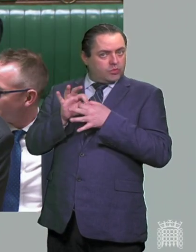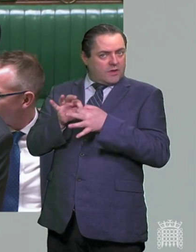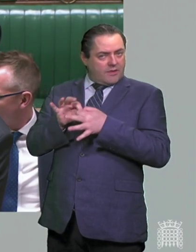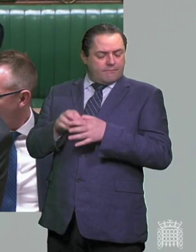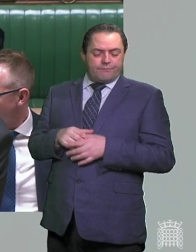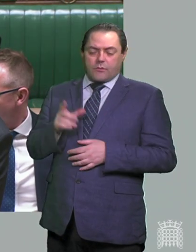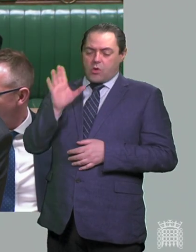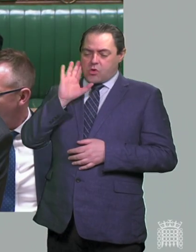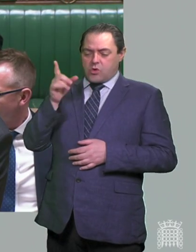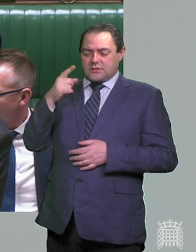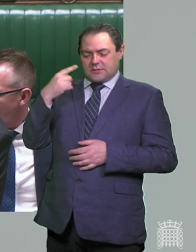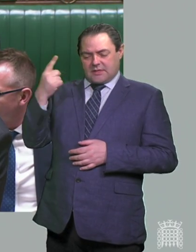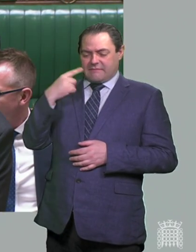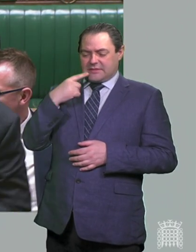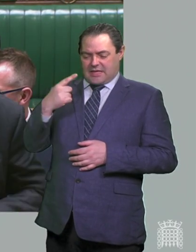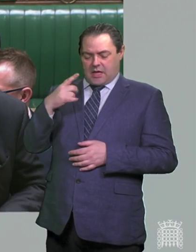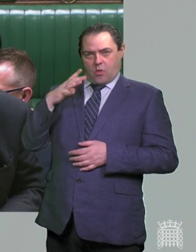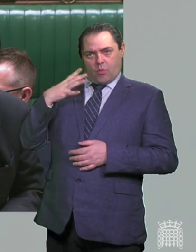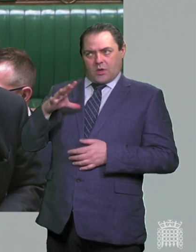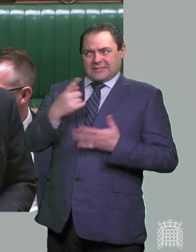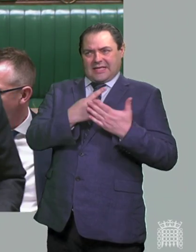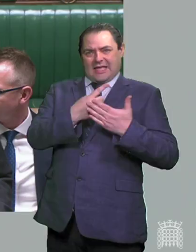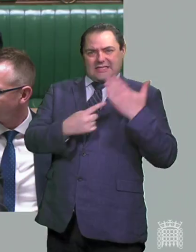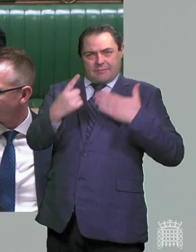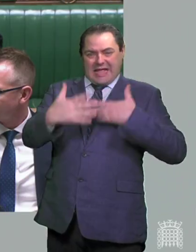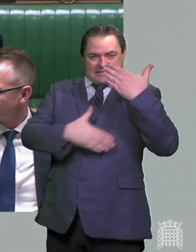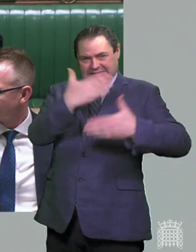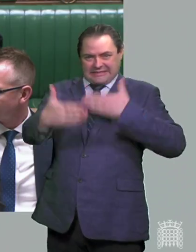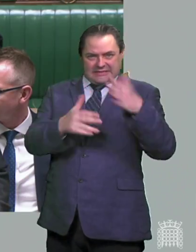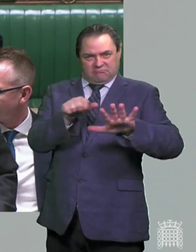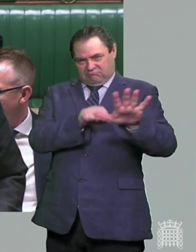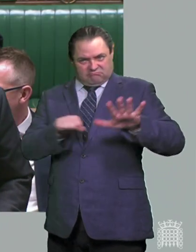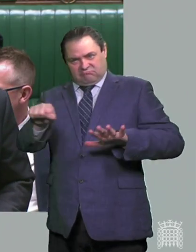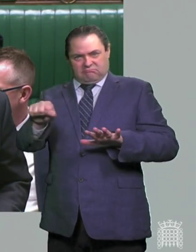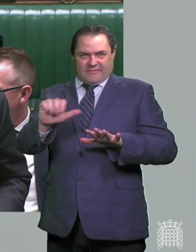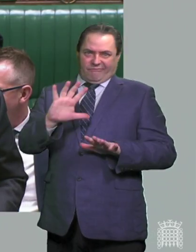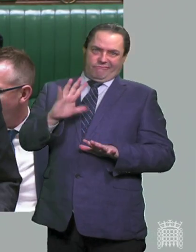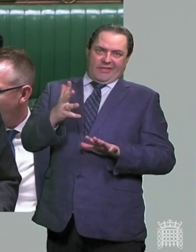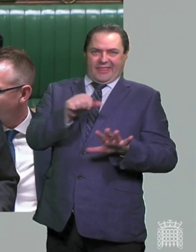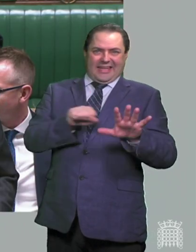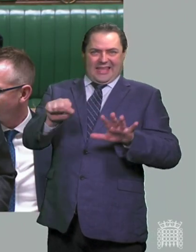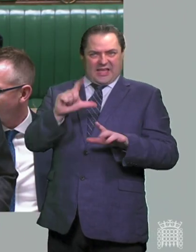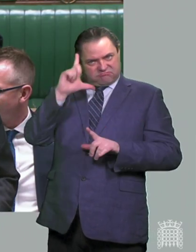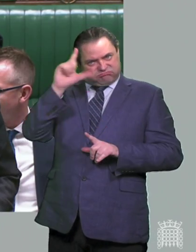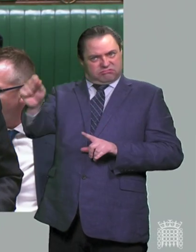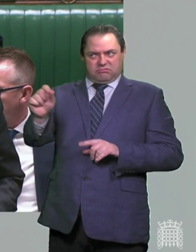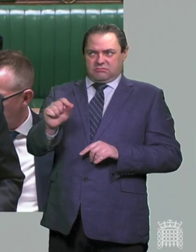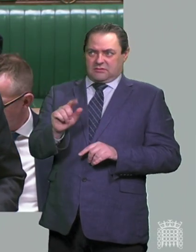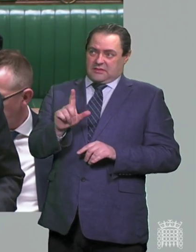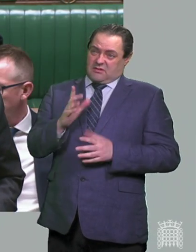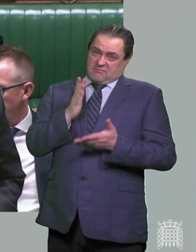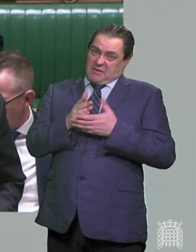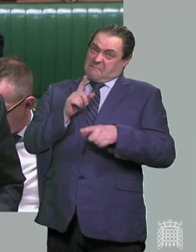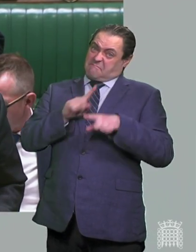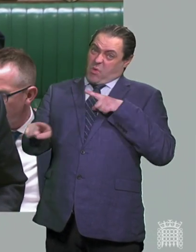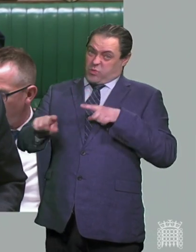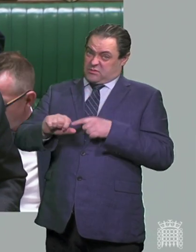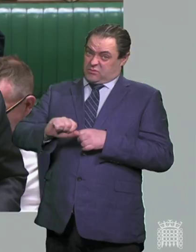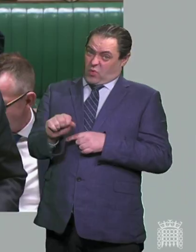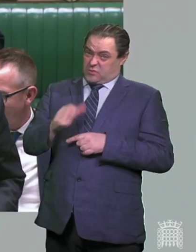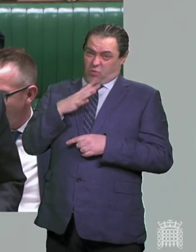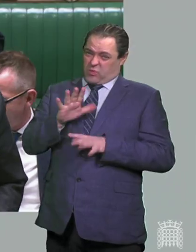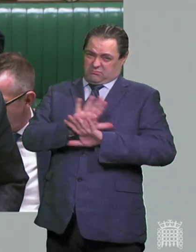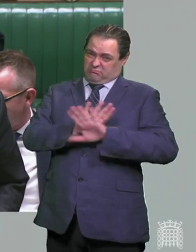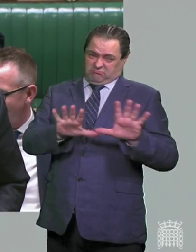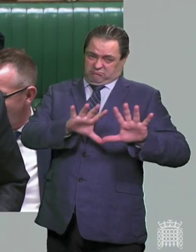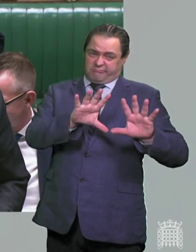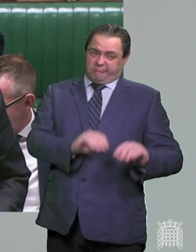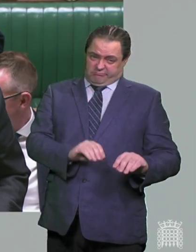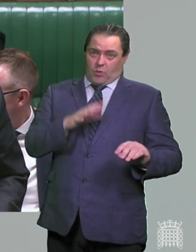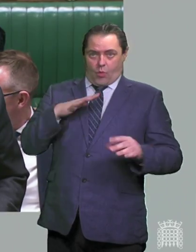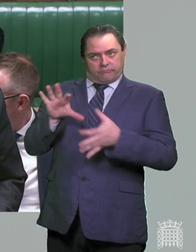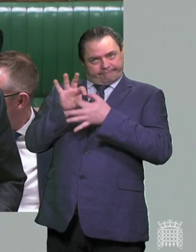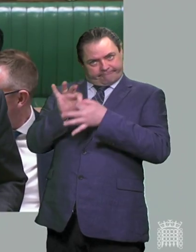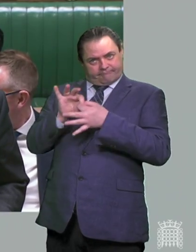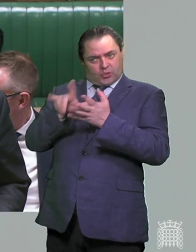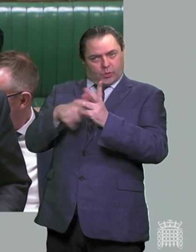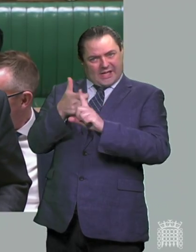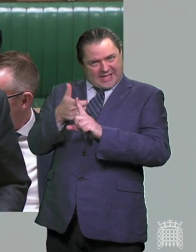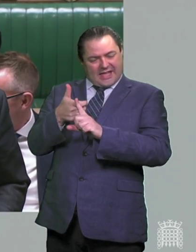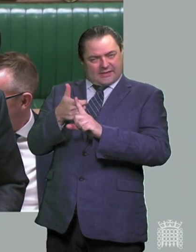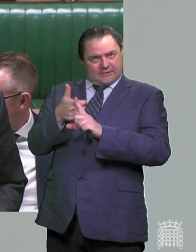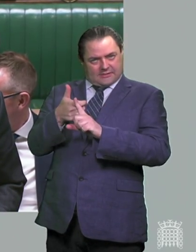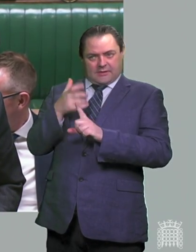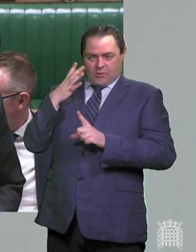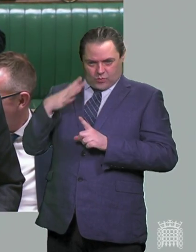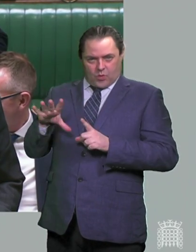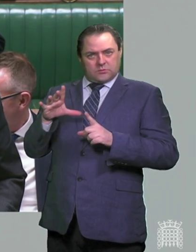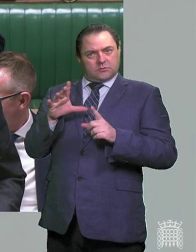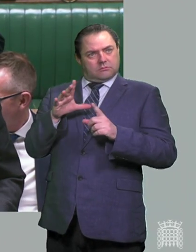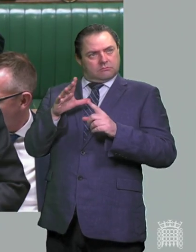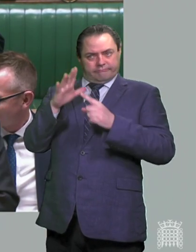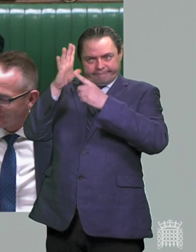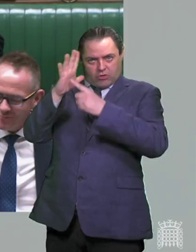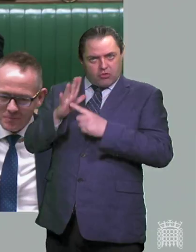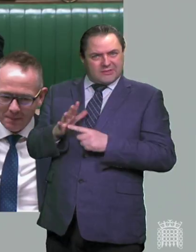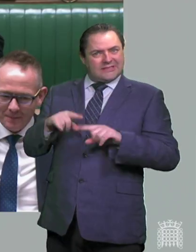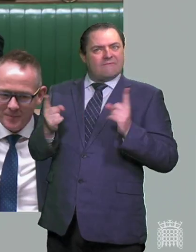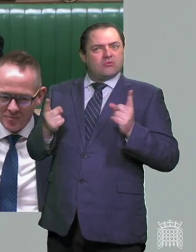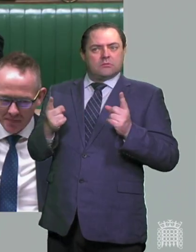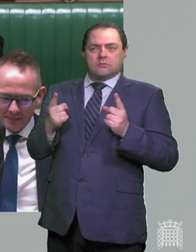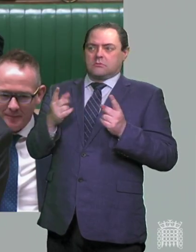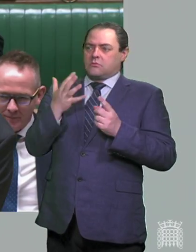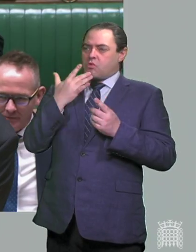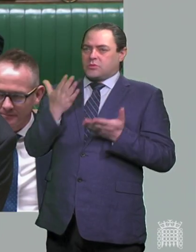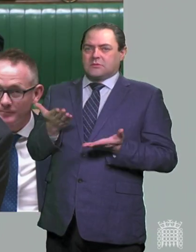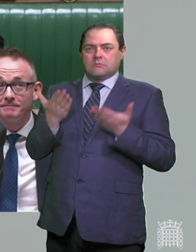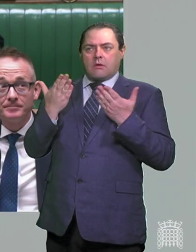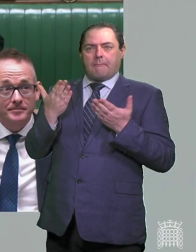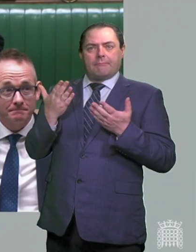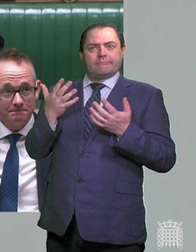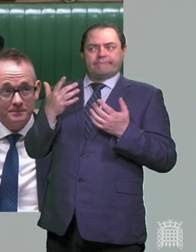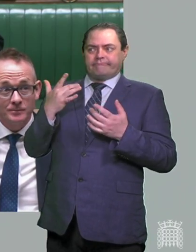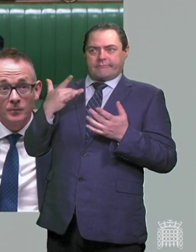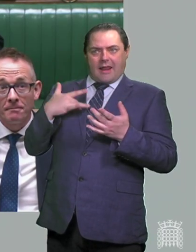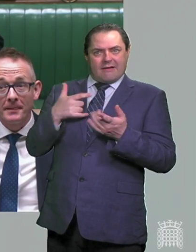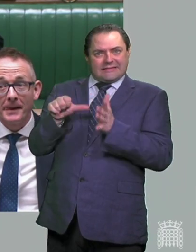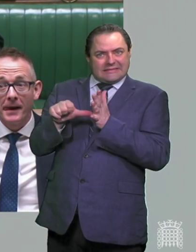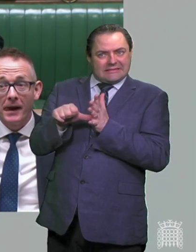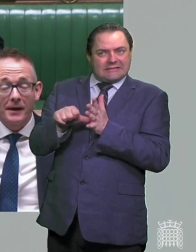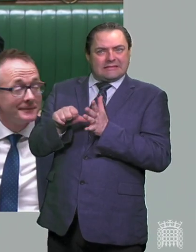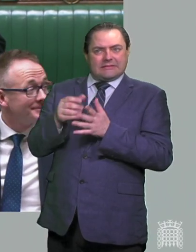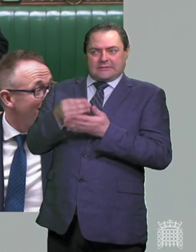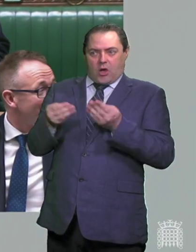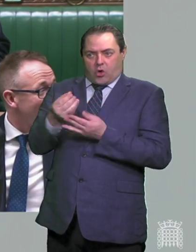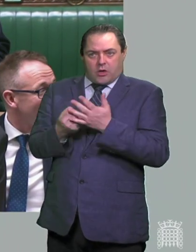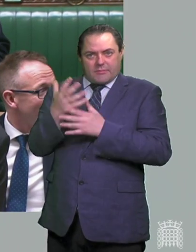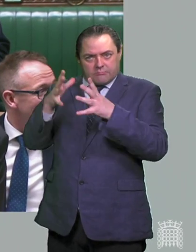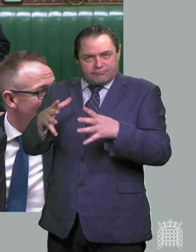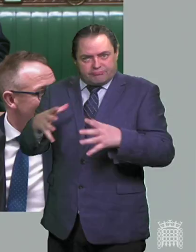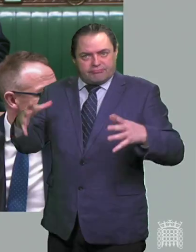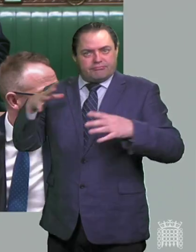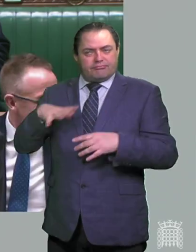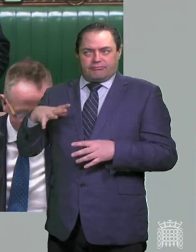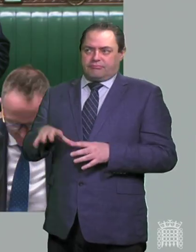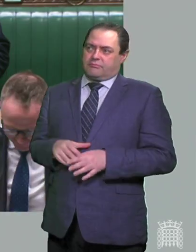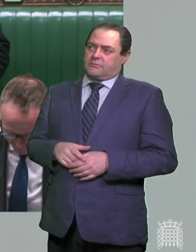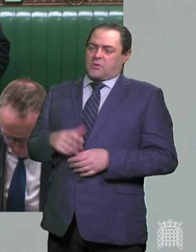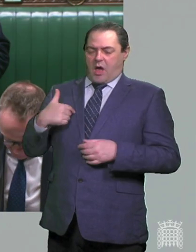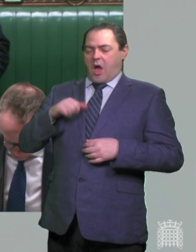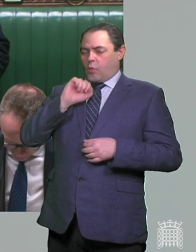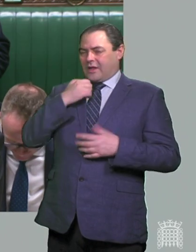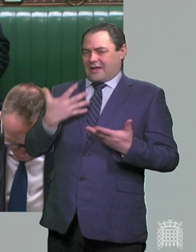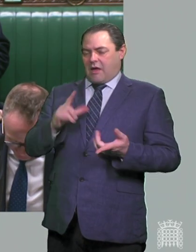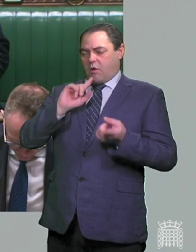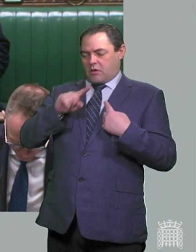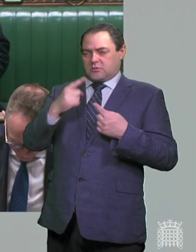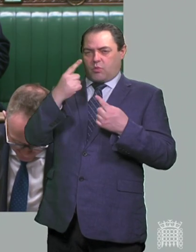I heard him say that he wanted to put the independence drive into “fifth gear”; I would gently remind him that most Scots actually want him to put it into reverse and to work with the United Kingdom to tackle the issues that really matter to them, such as cost of living pressures and growing our economy.